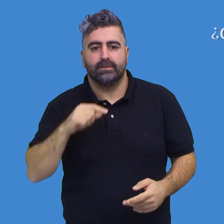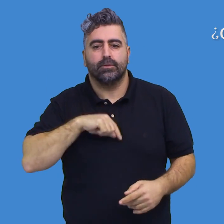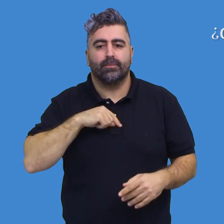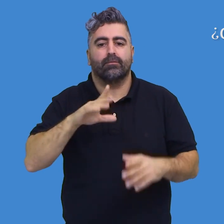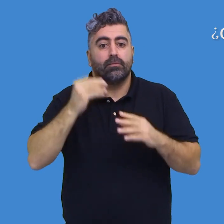sentir